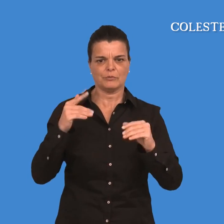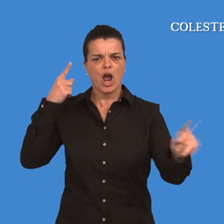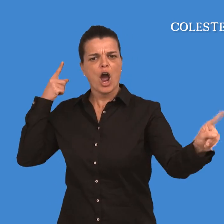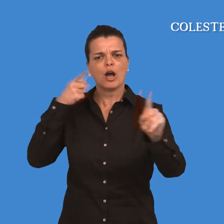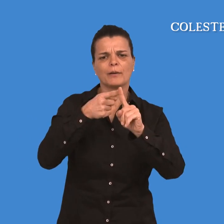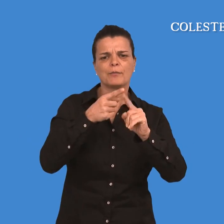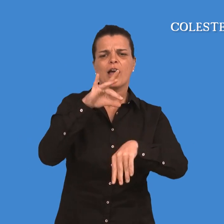objetivo